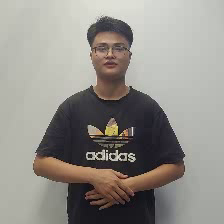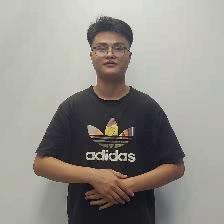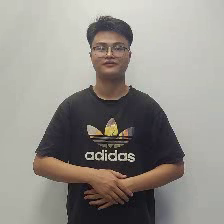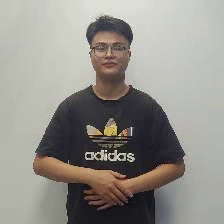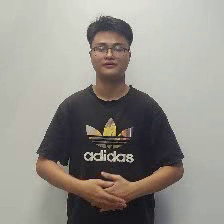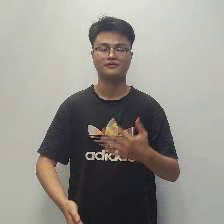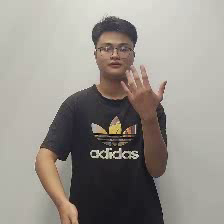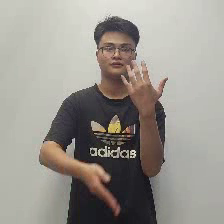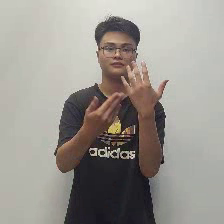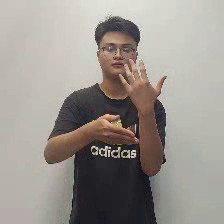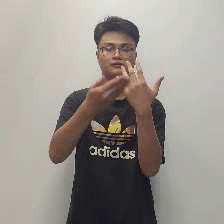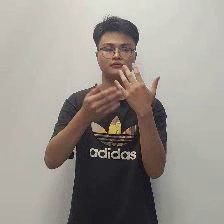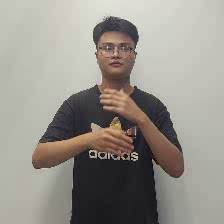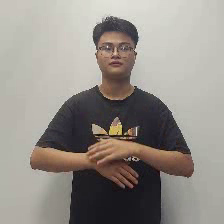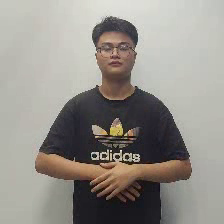Dễ